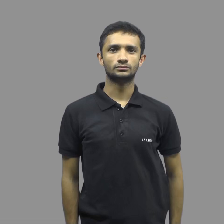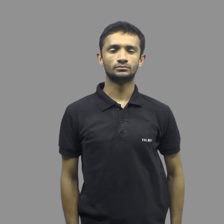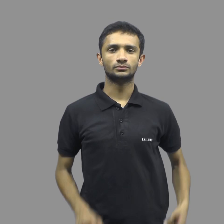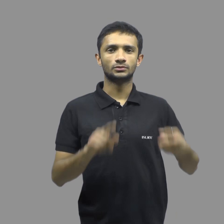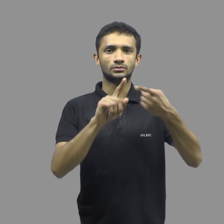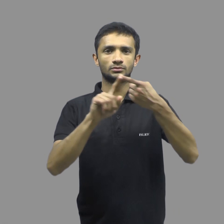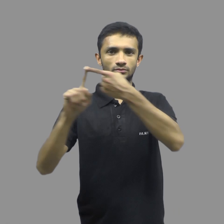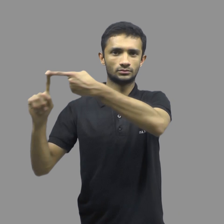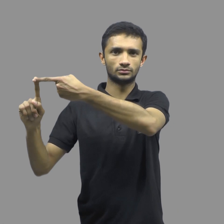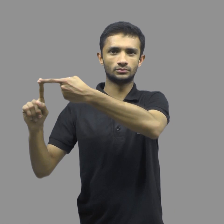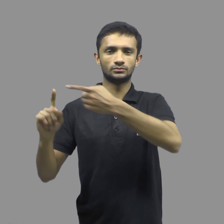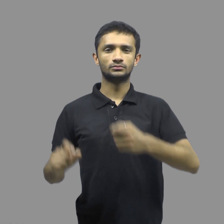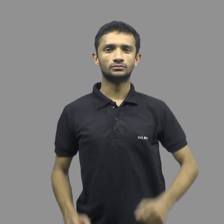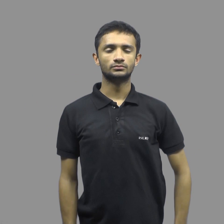East